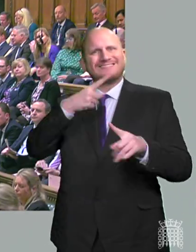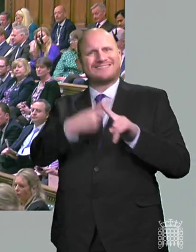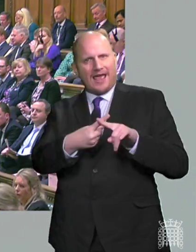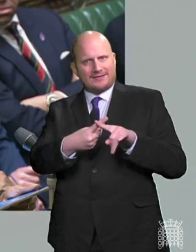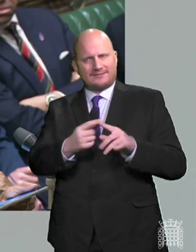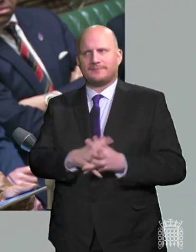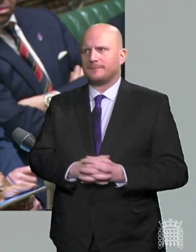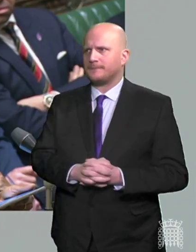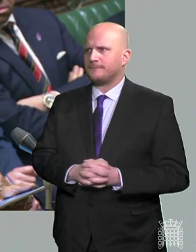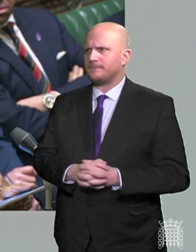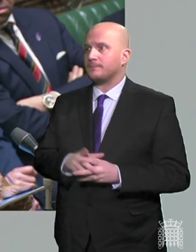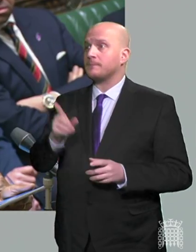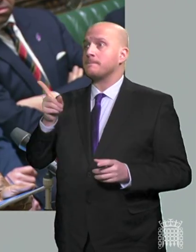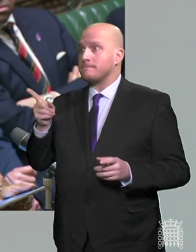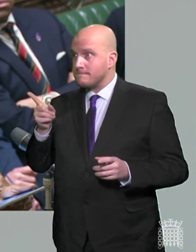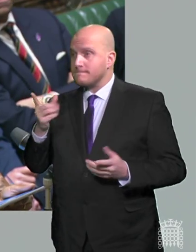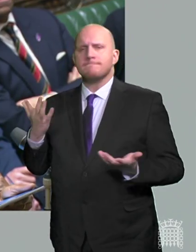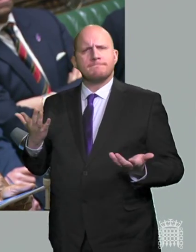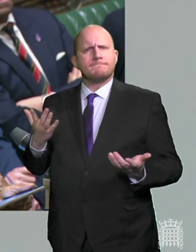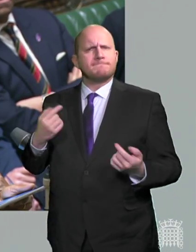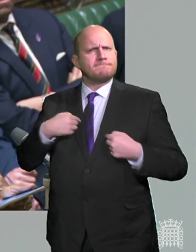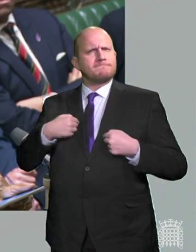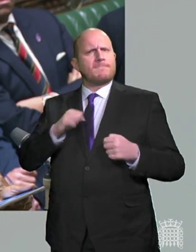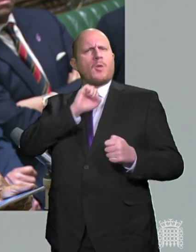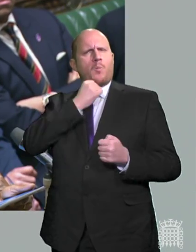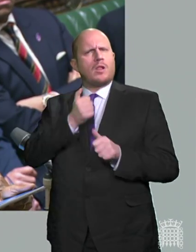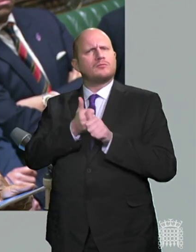We will be working closely on that.